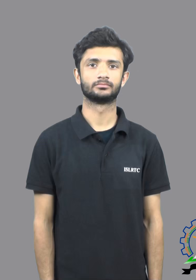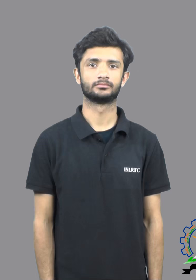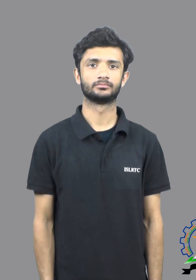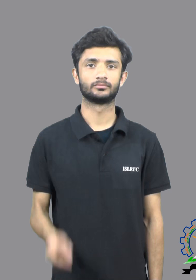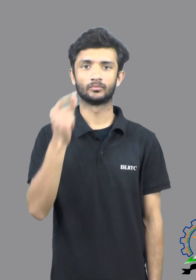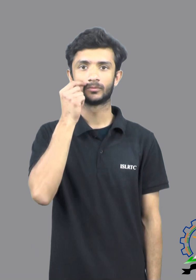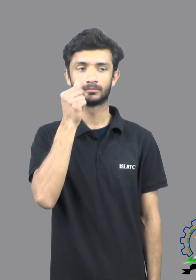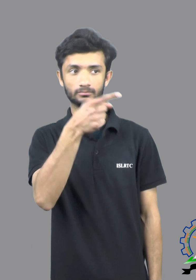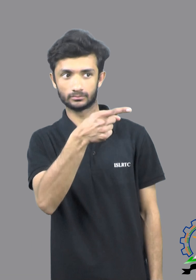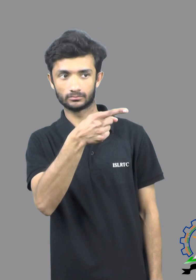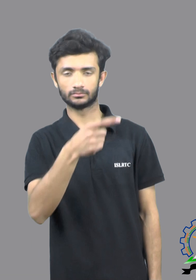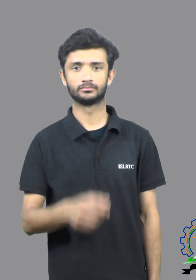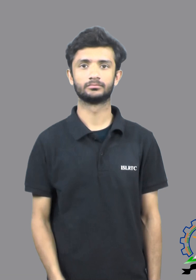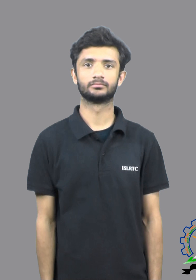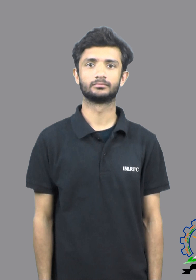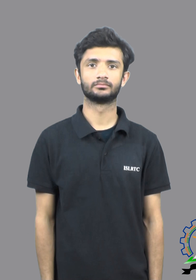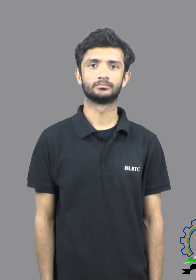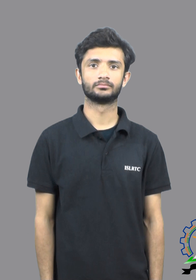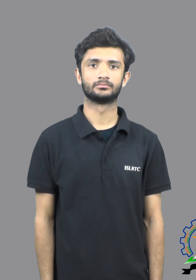He